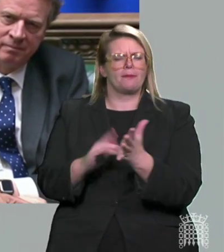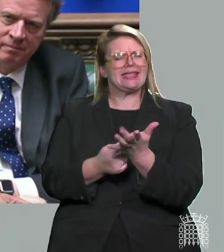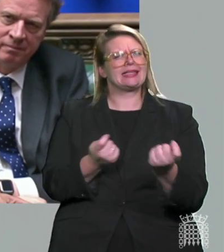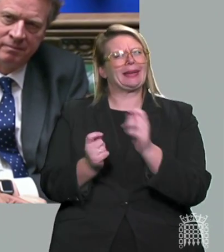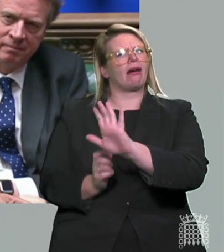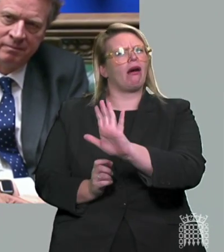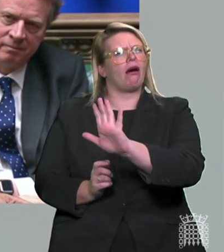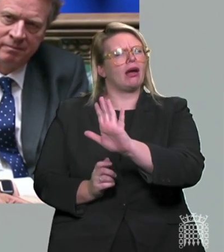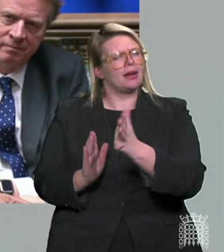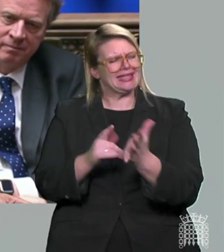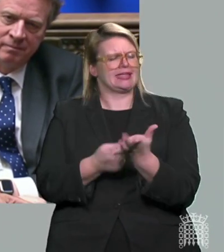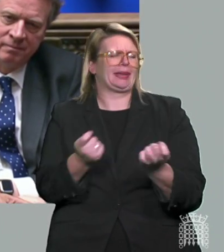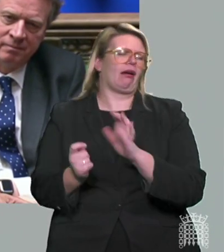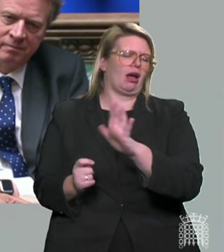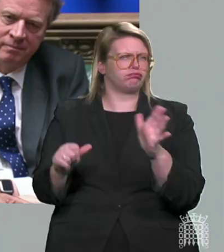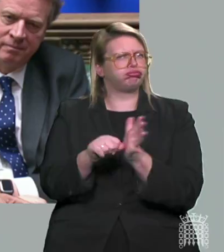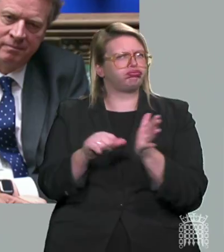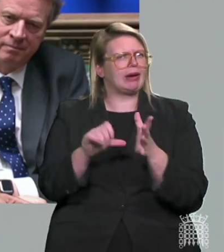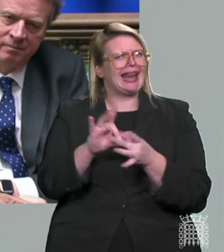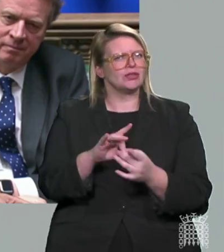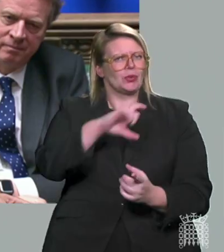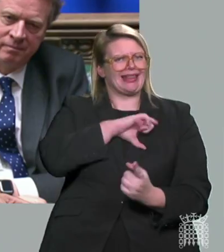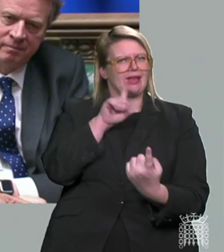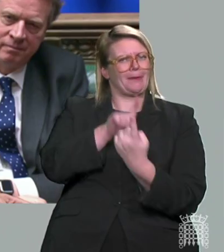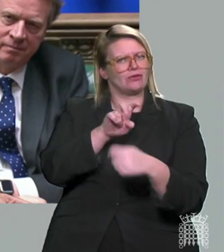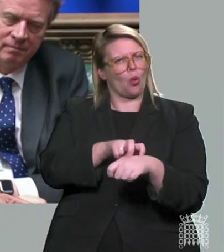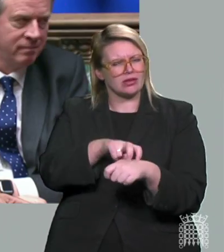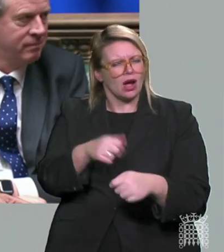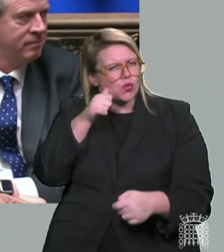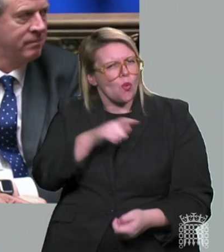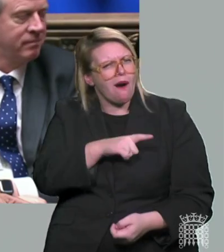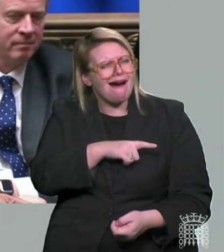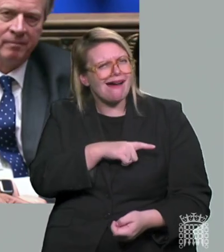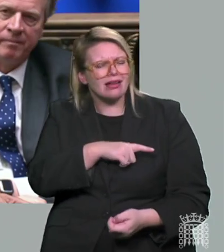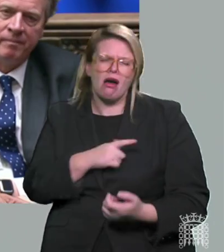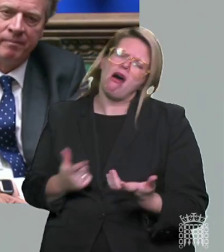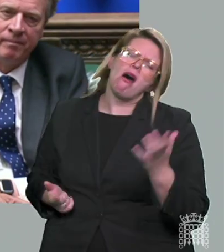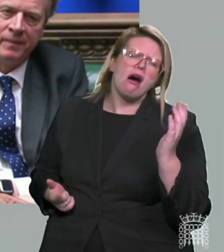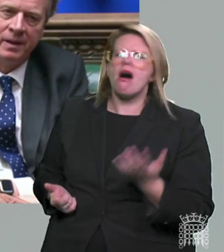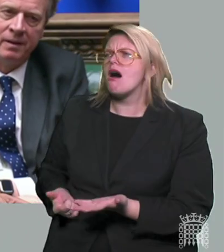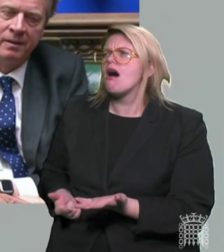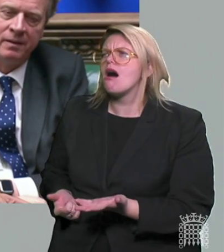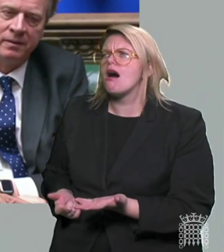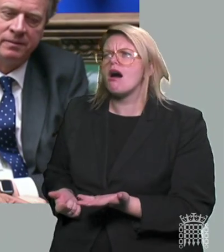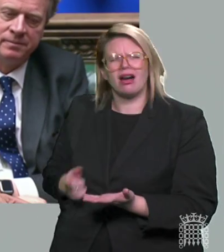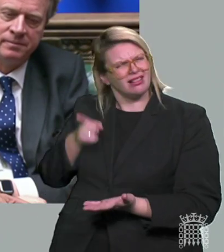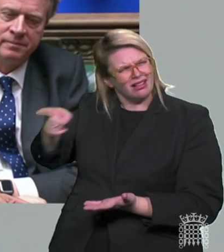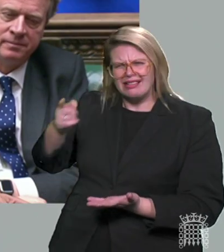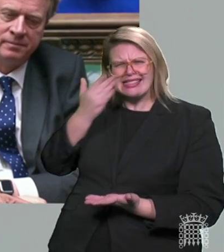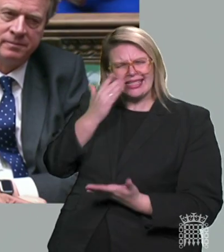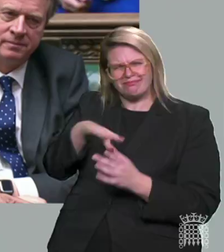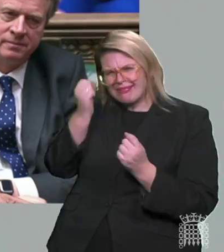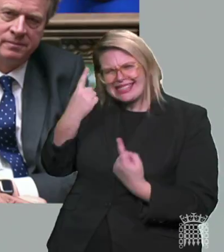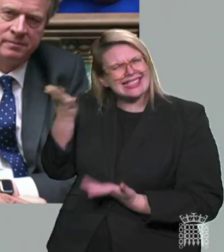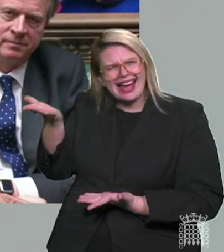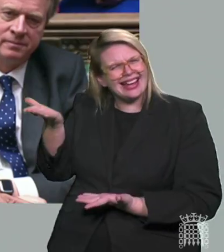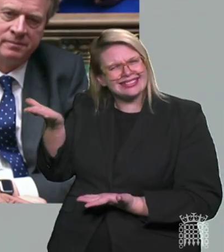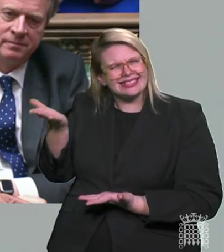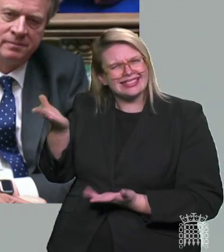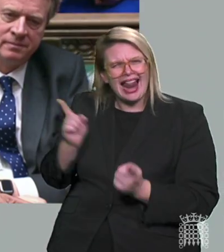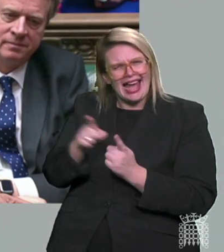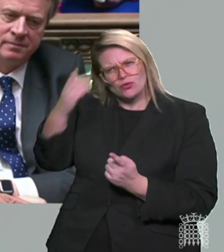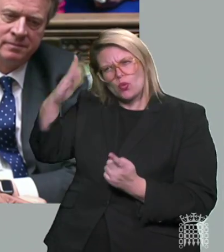Again, the right honourable and learned Gentleman just has absolutely no understanding of the situation.